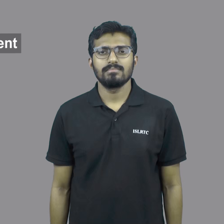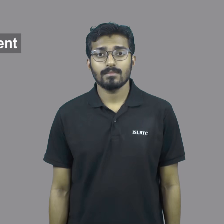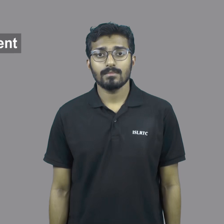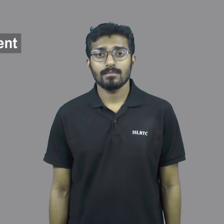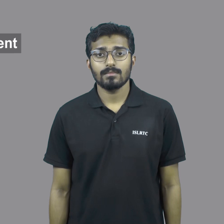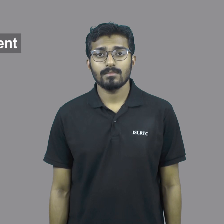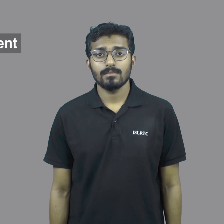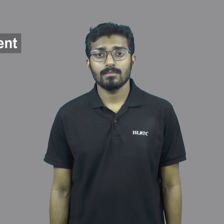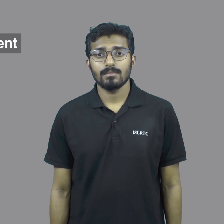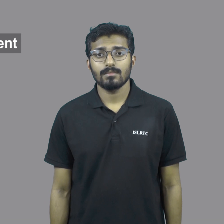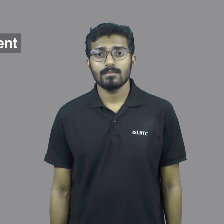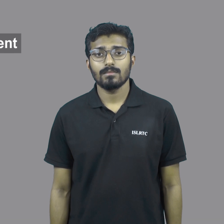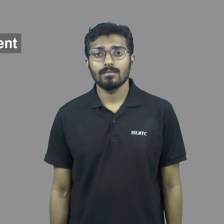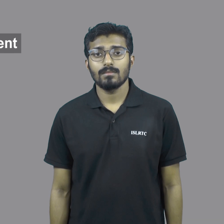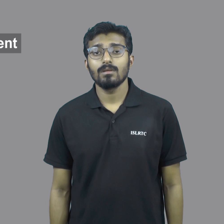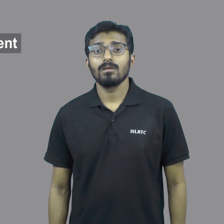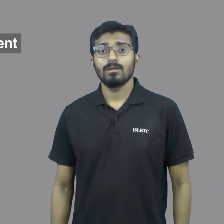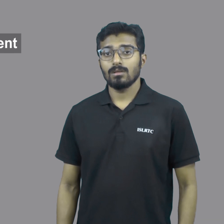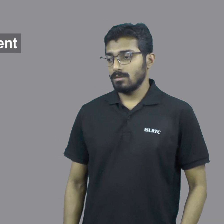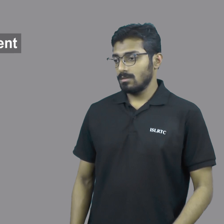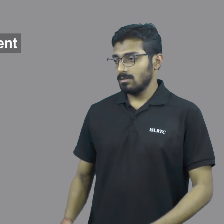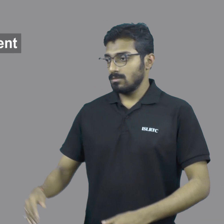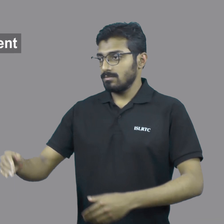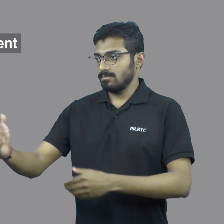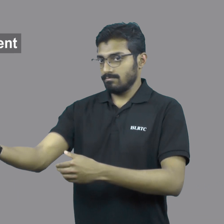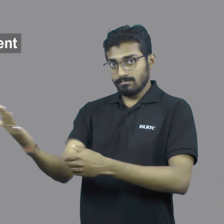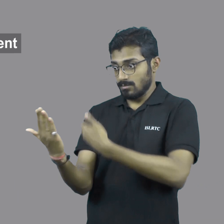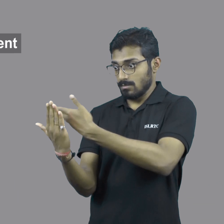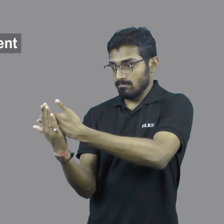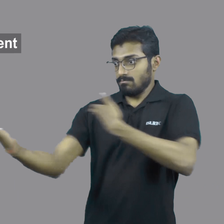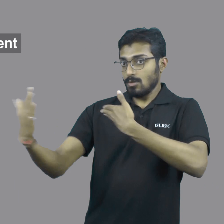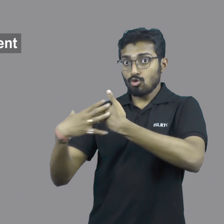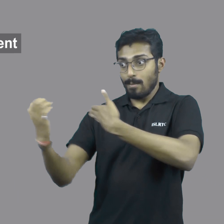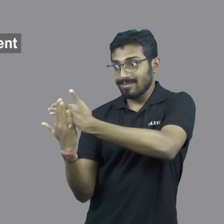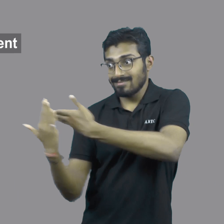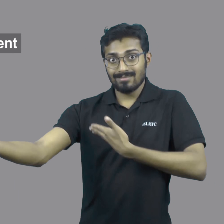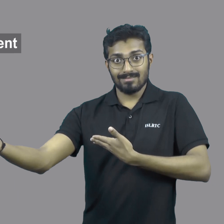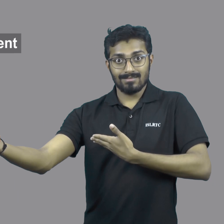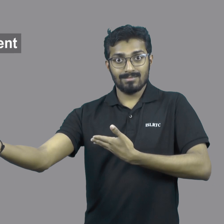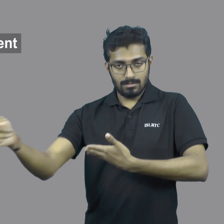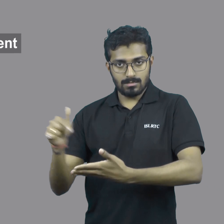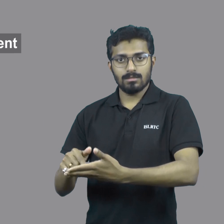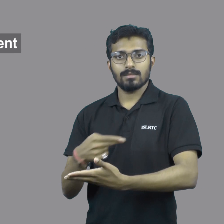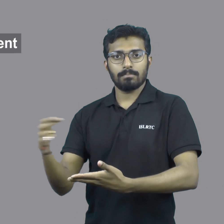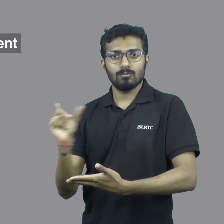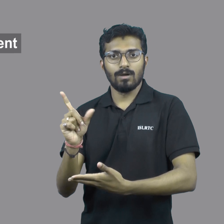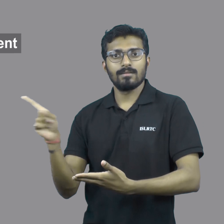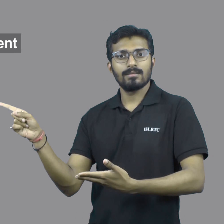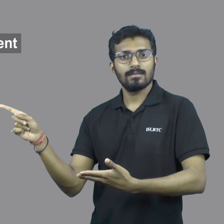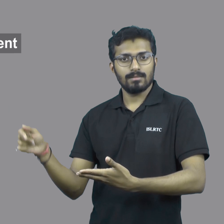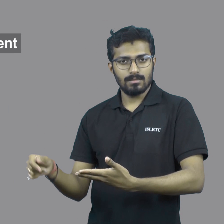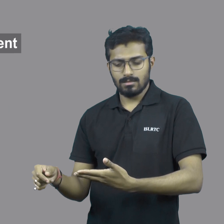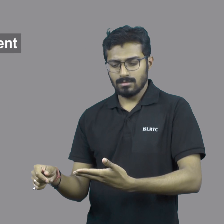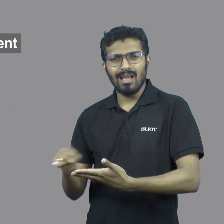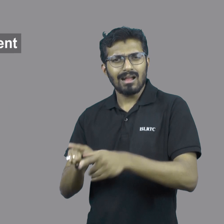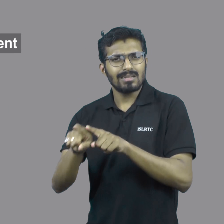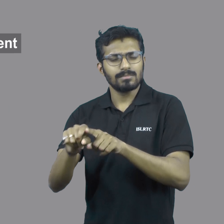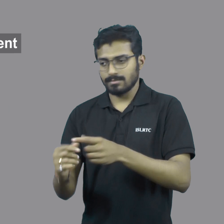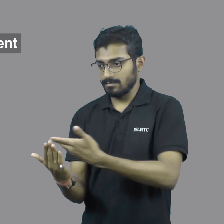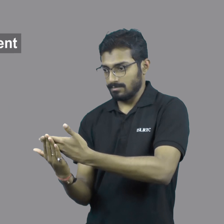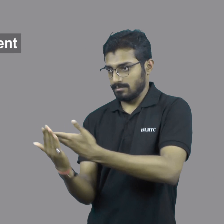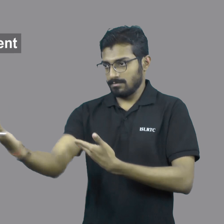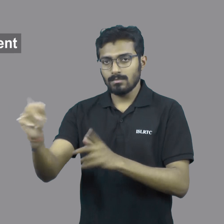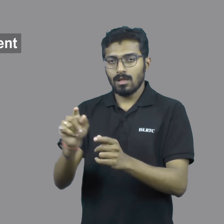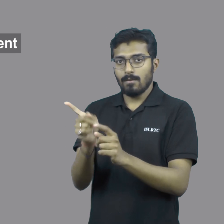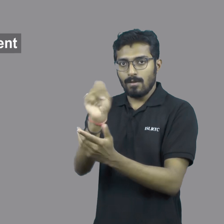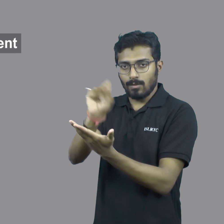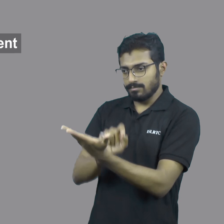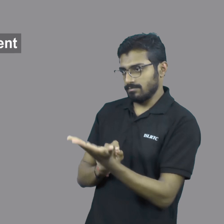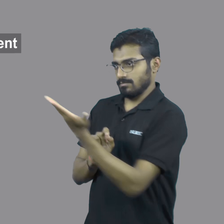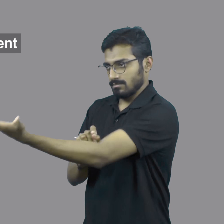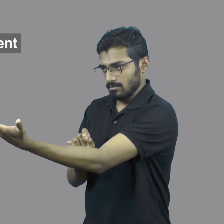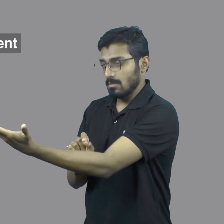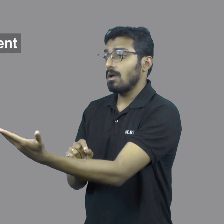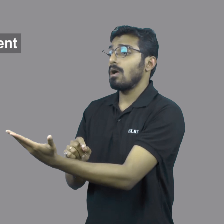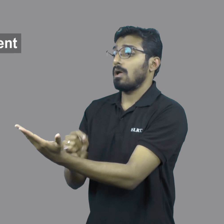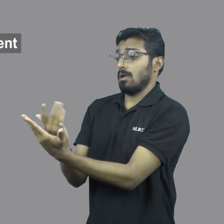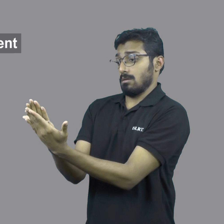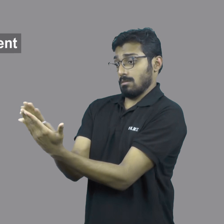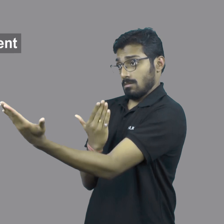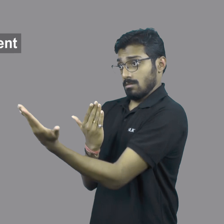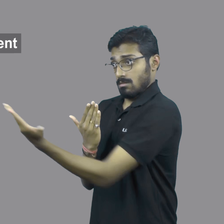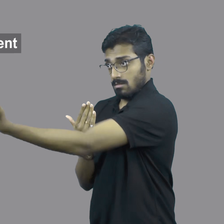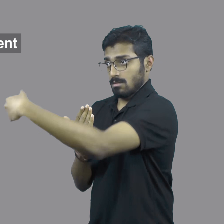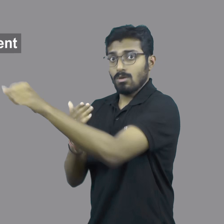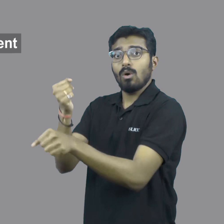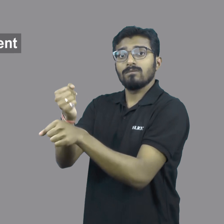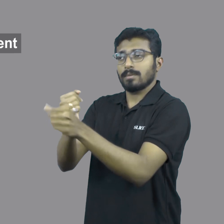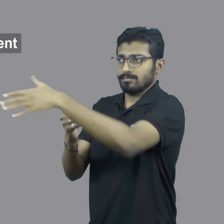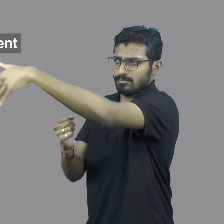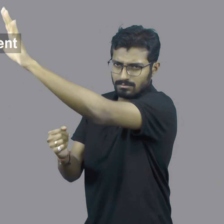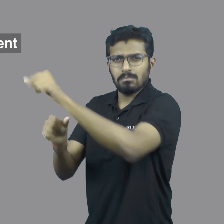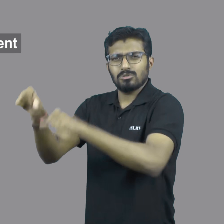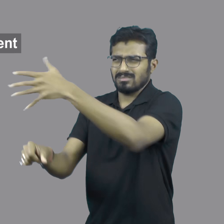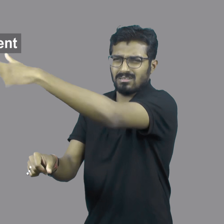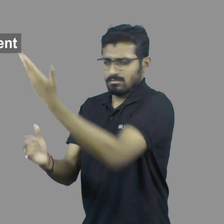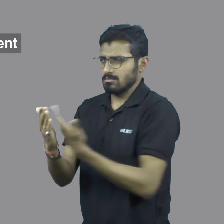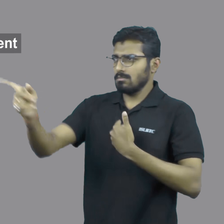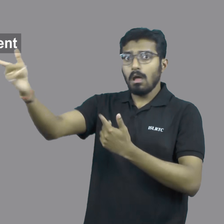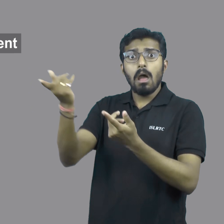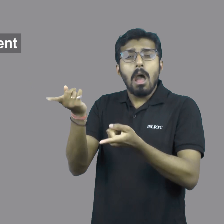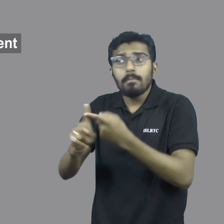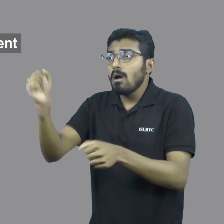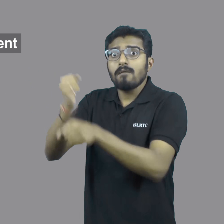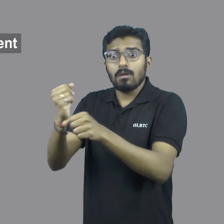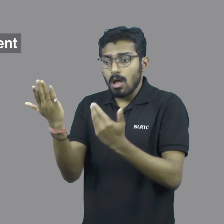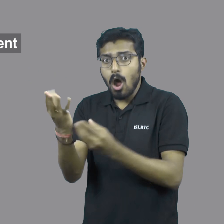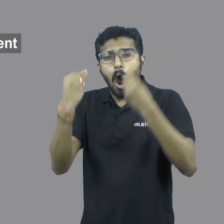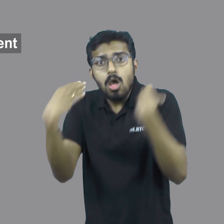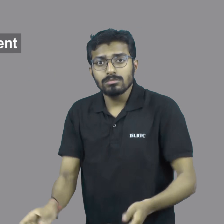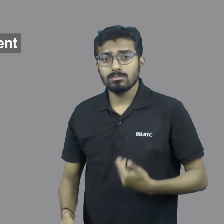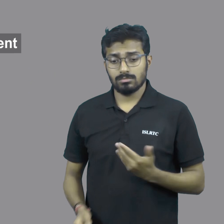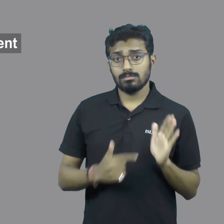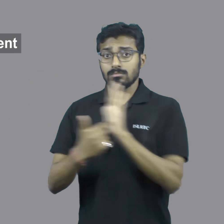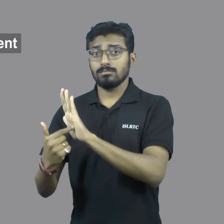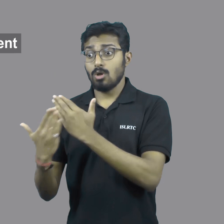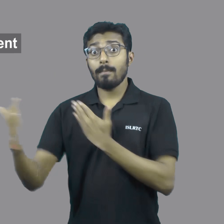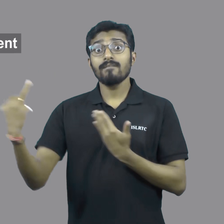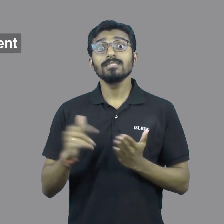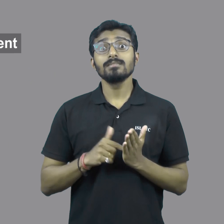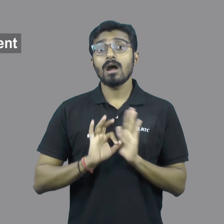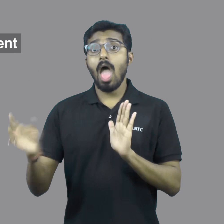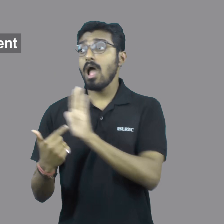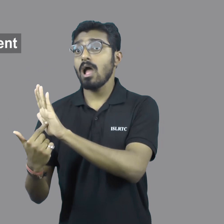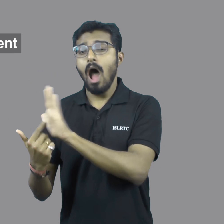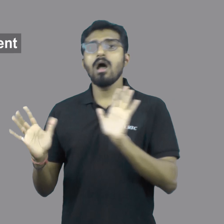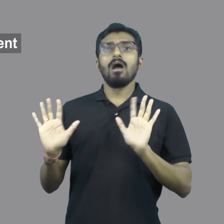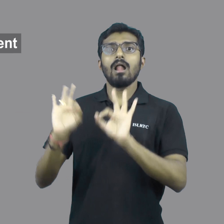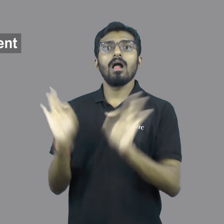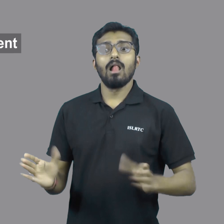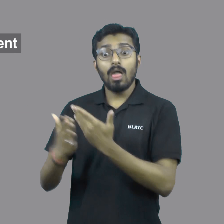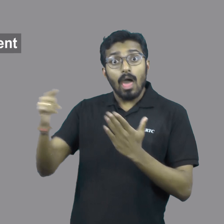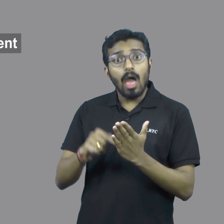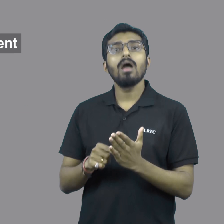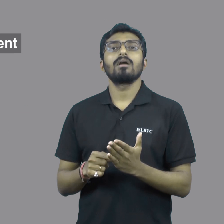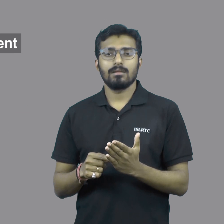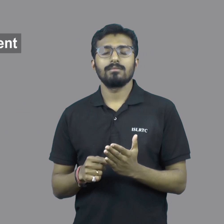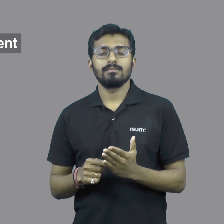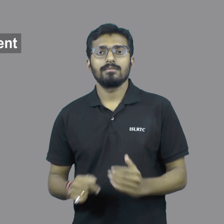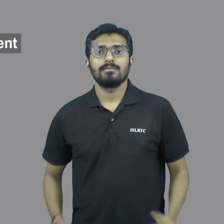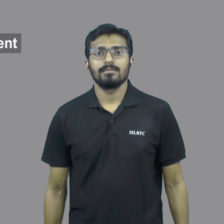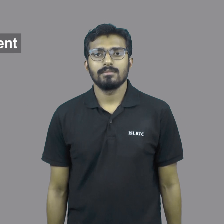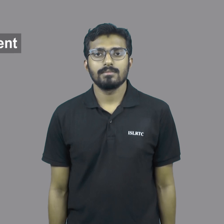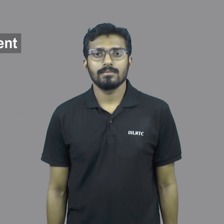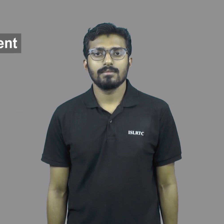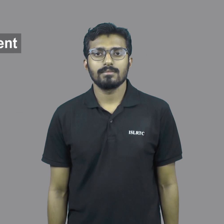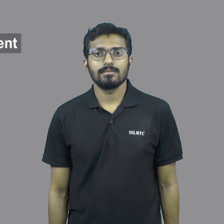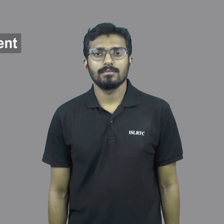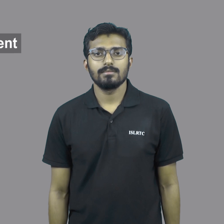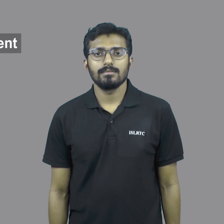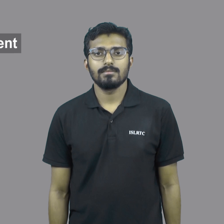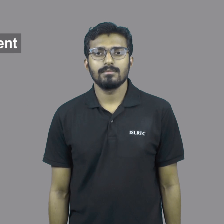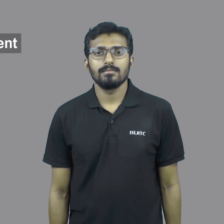Acknowledgement